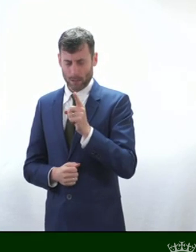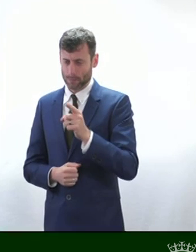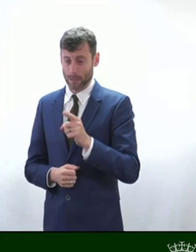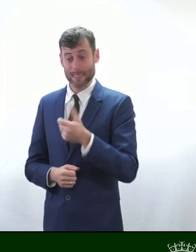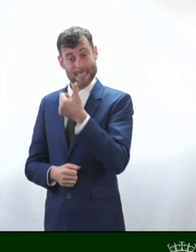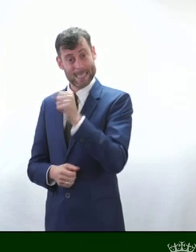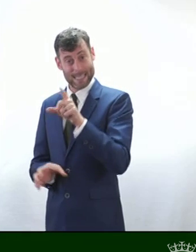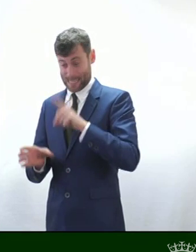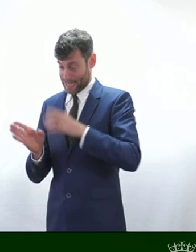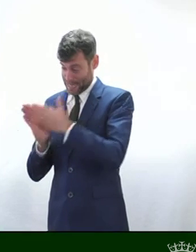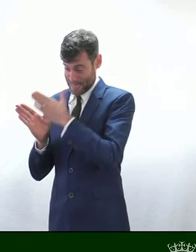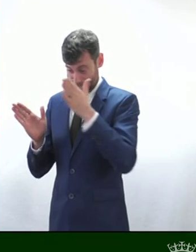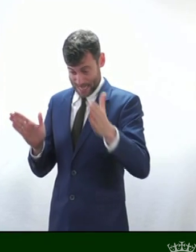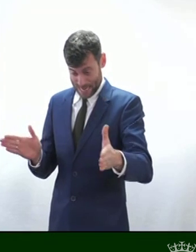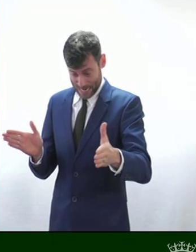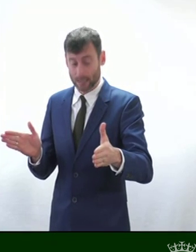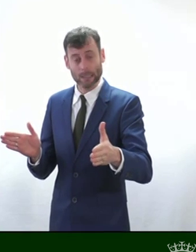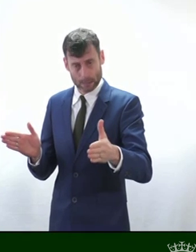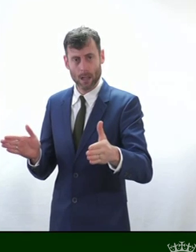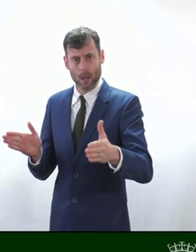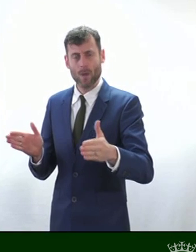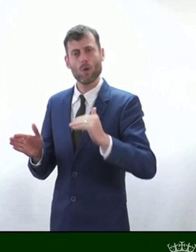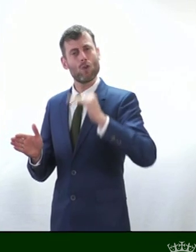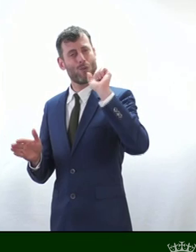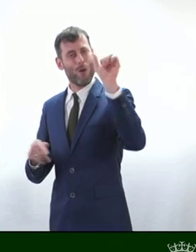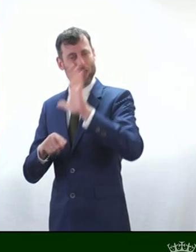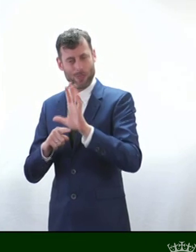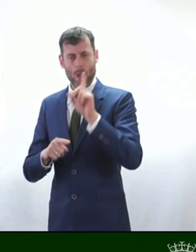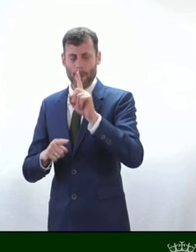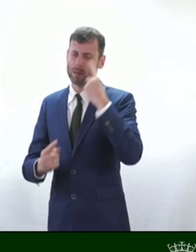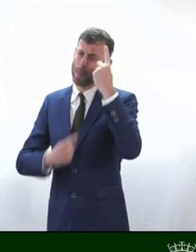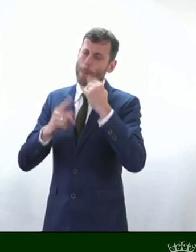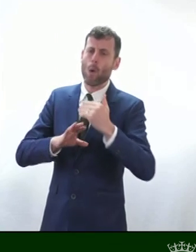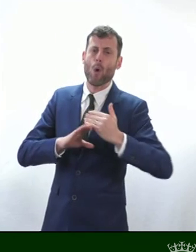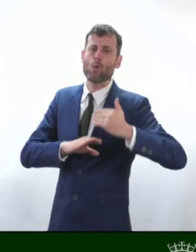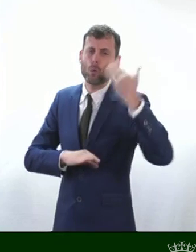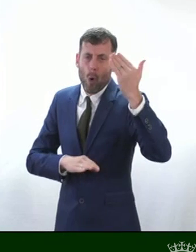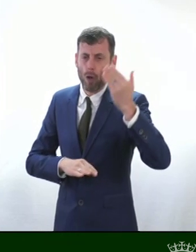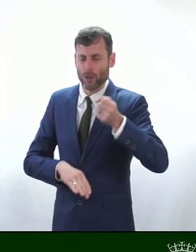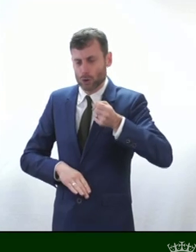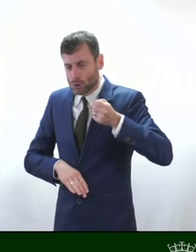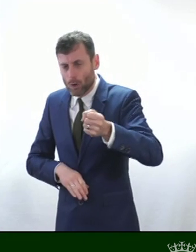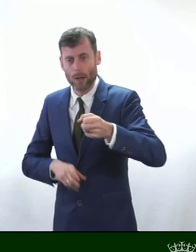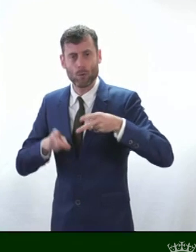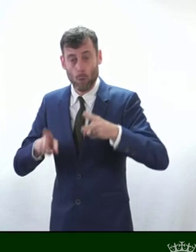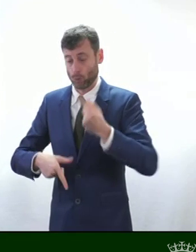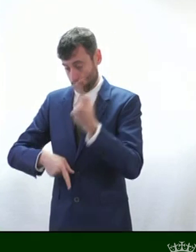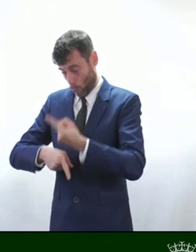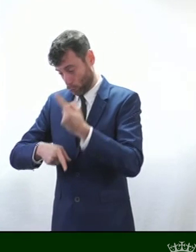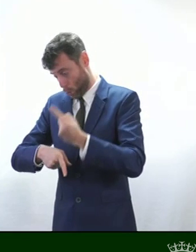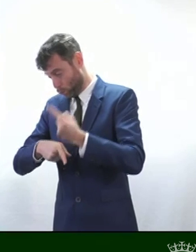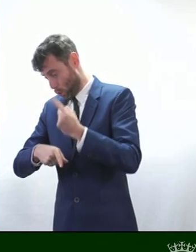However, we have had the Oakervee report, which recommended that the Government committed to HS2 and its full y-shaped network serving both sides of the Pennines.